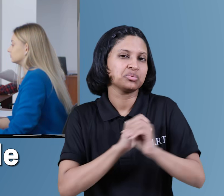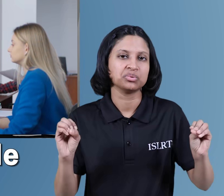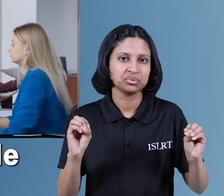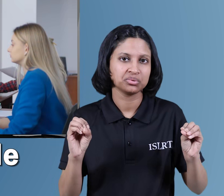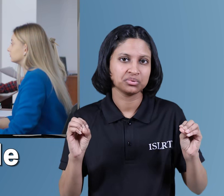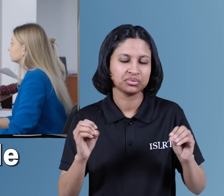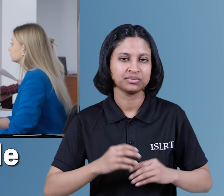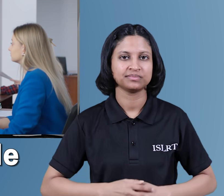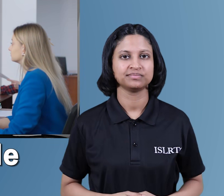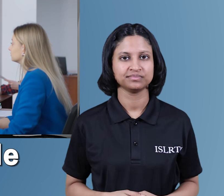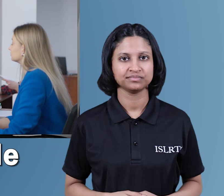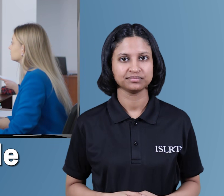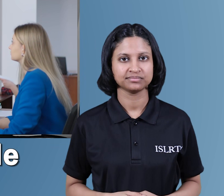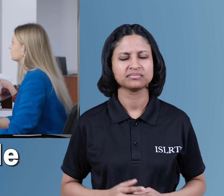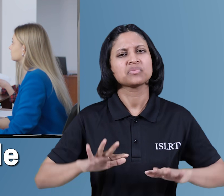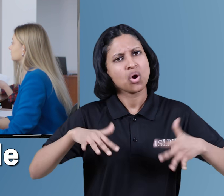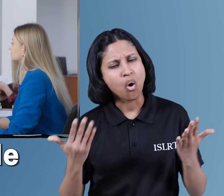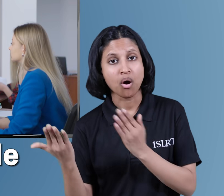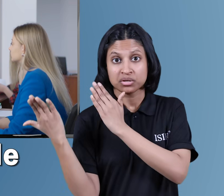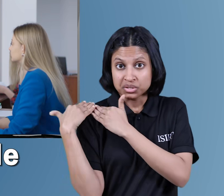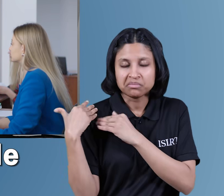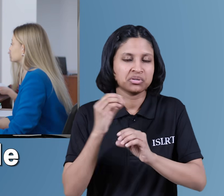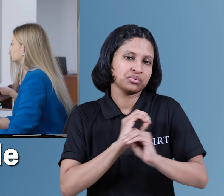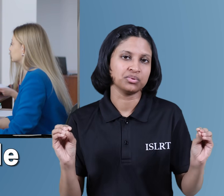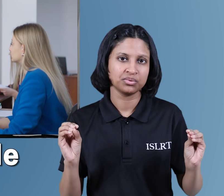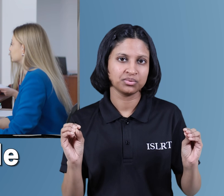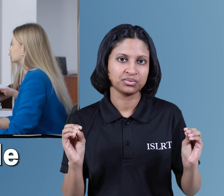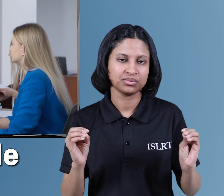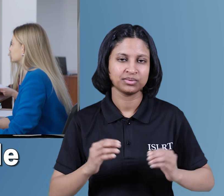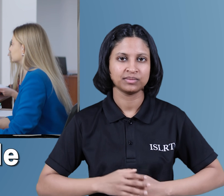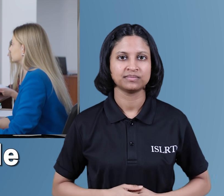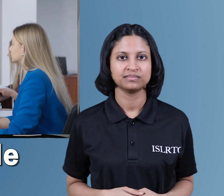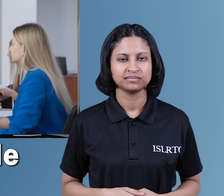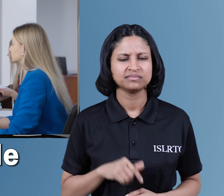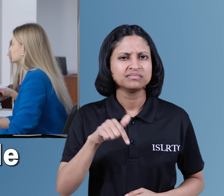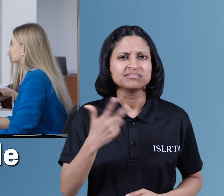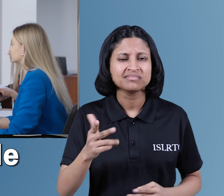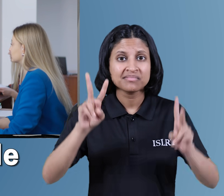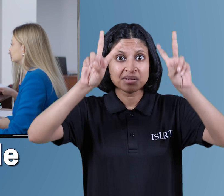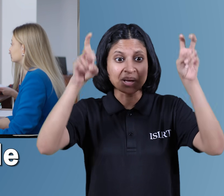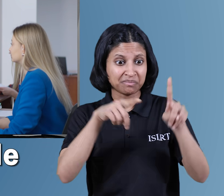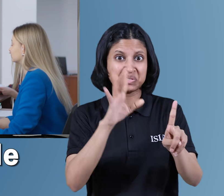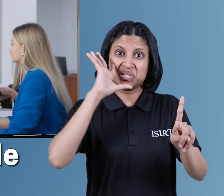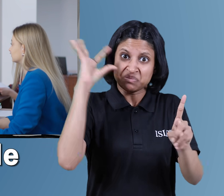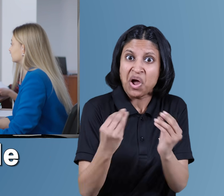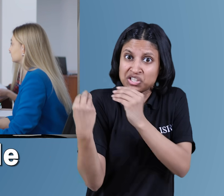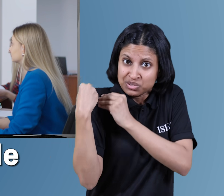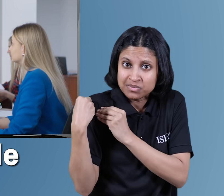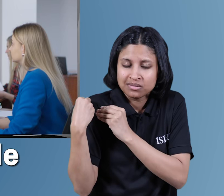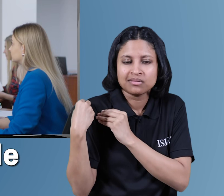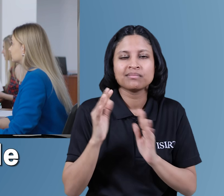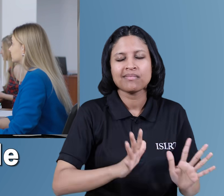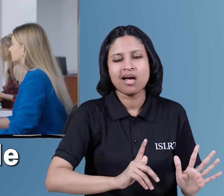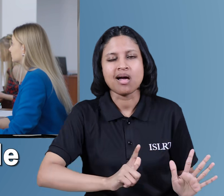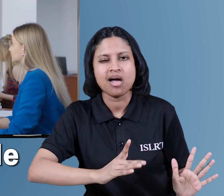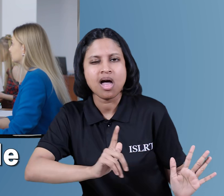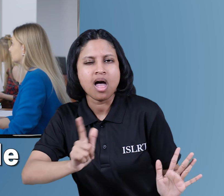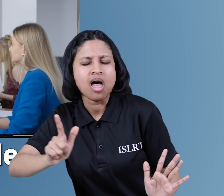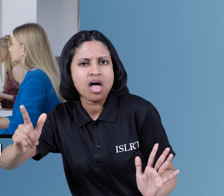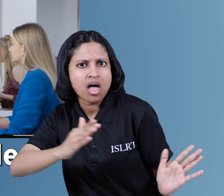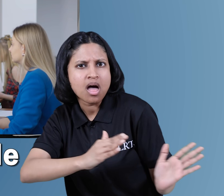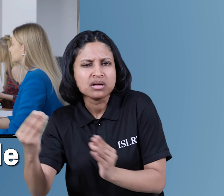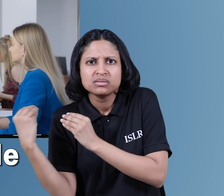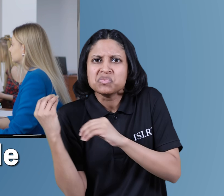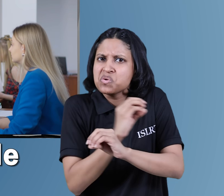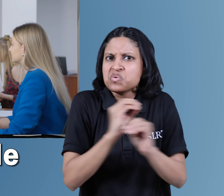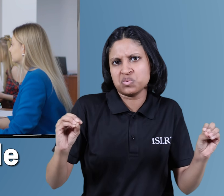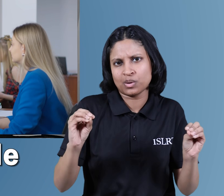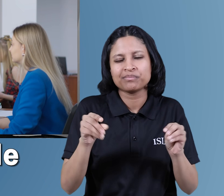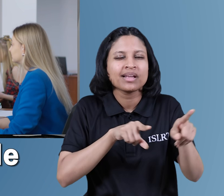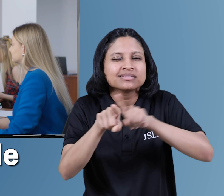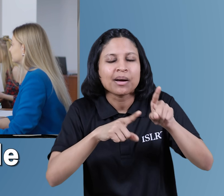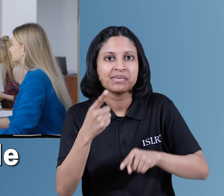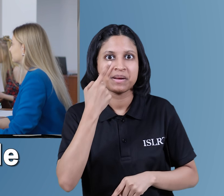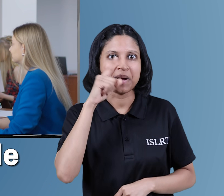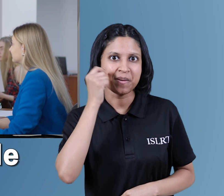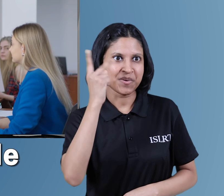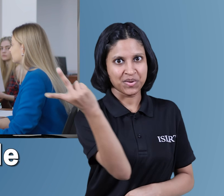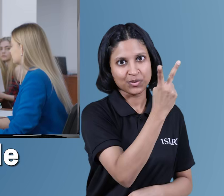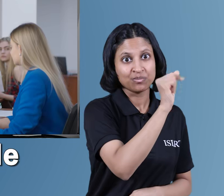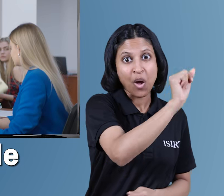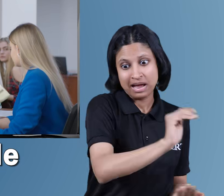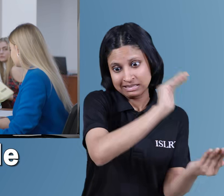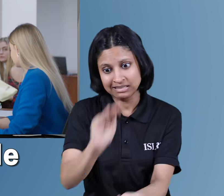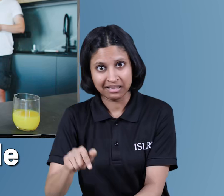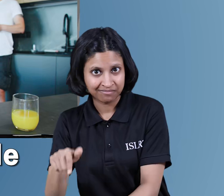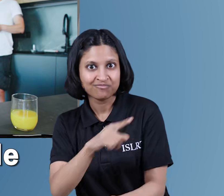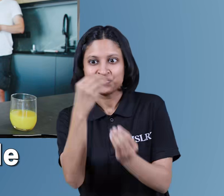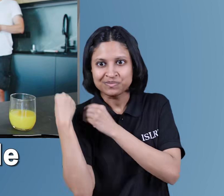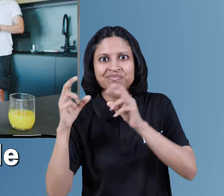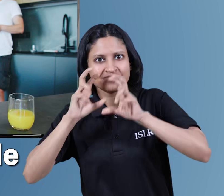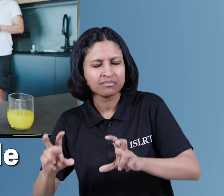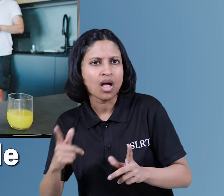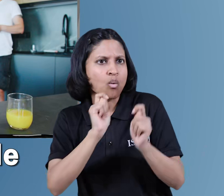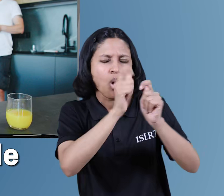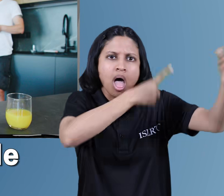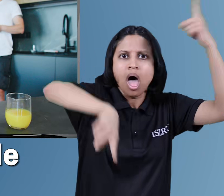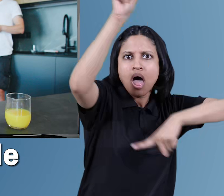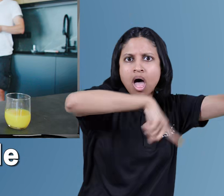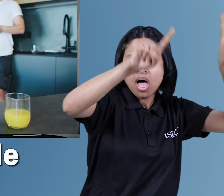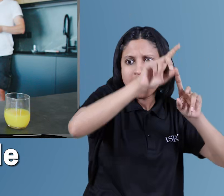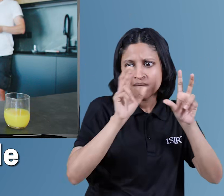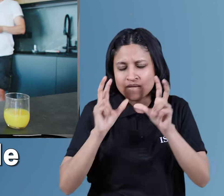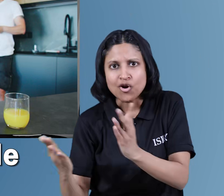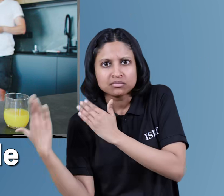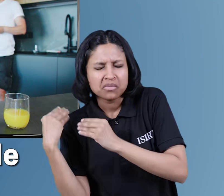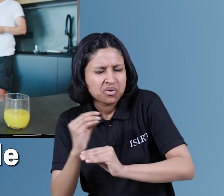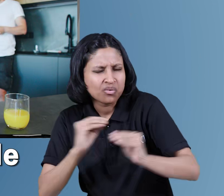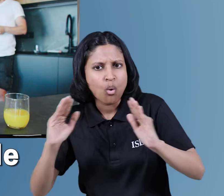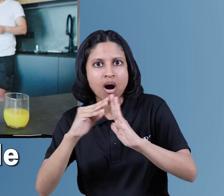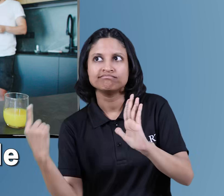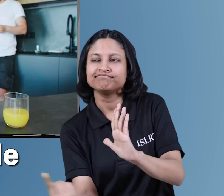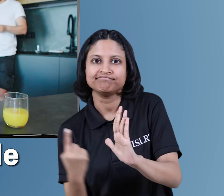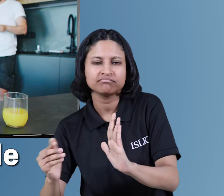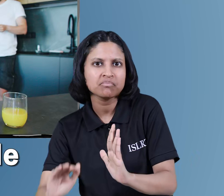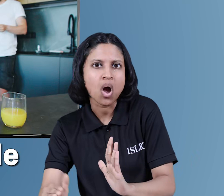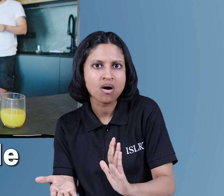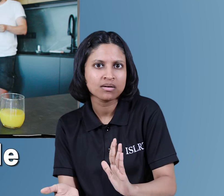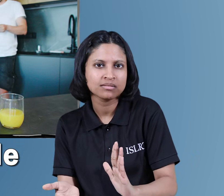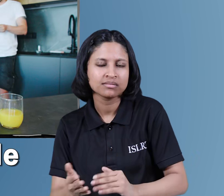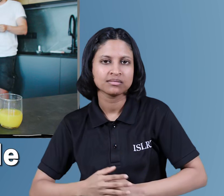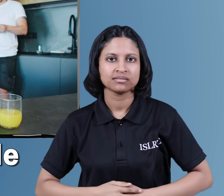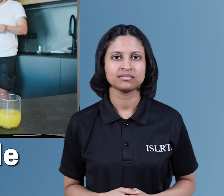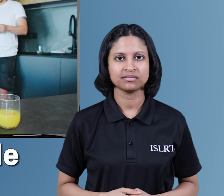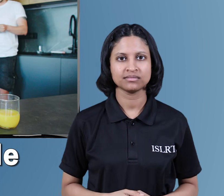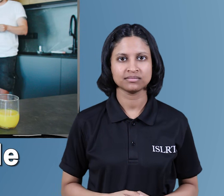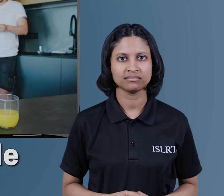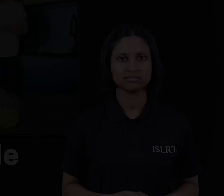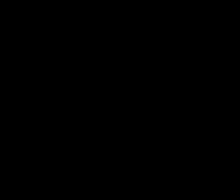Irresponsible Irresponsible means failing to take care of important tasks,, showing a lack of interest and delaying necessary actions. For example, irresponsible parents might leave their child unattended without proper supervision or care.